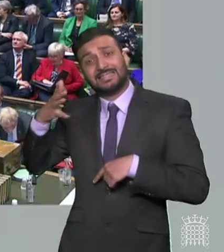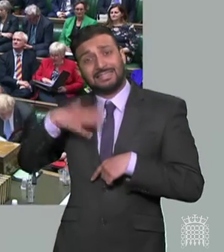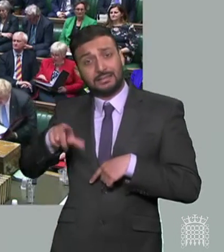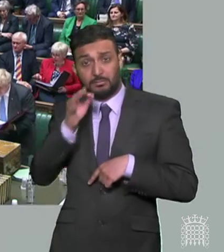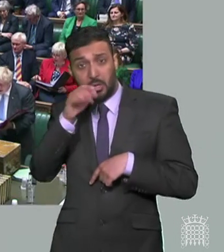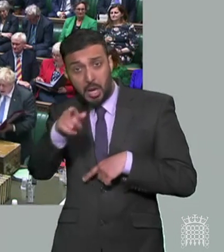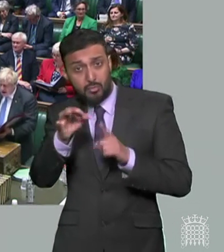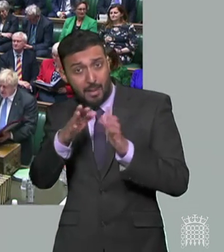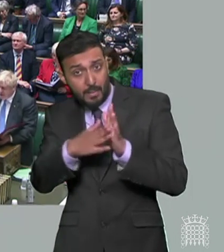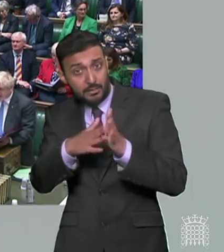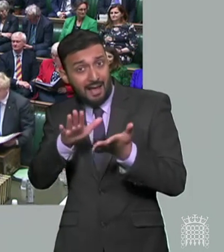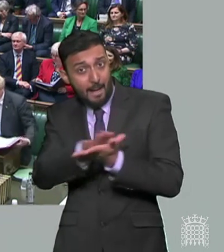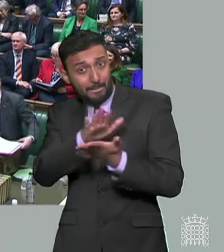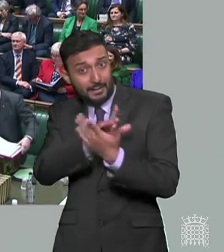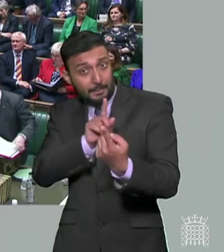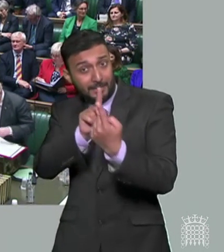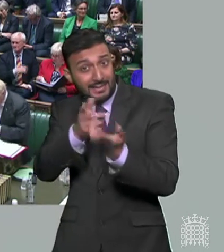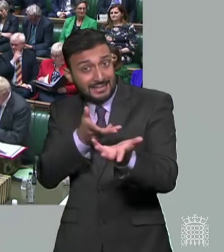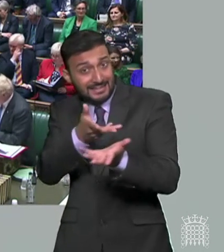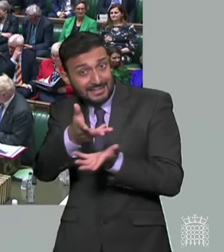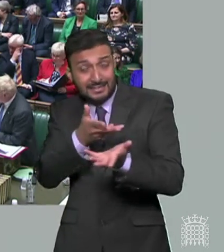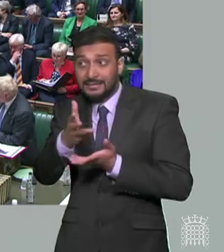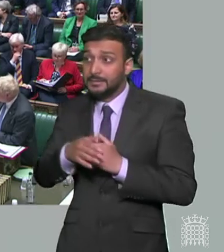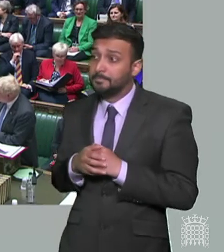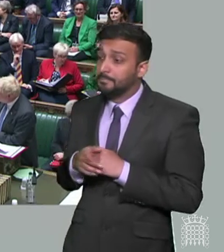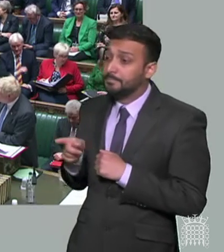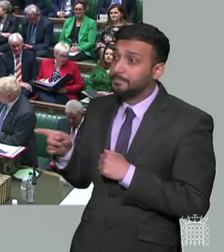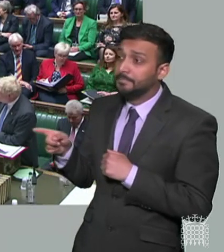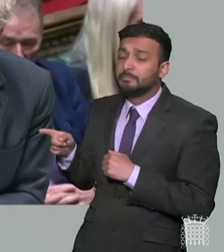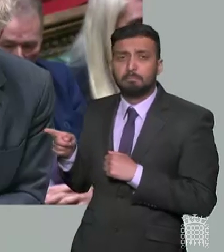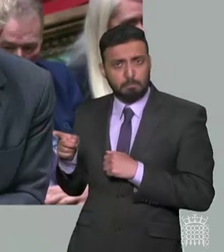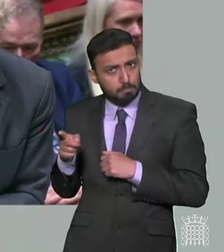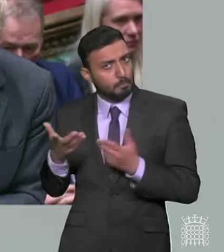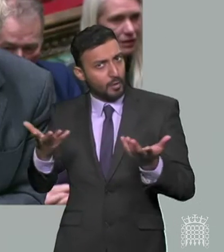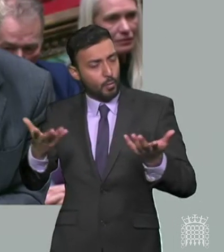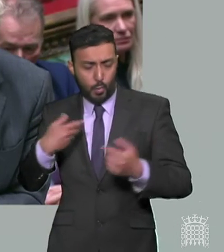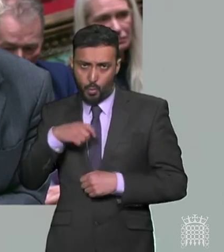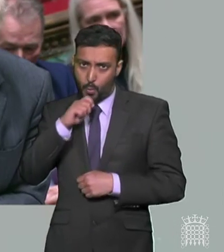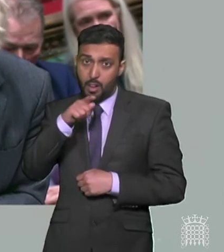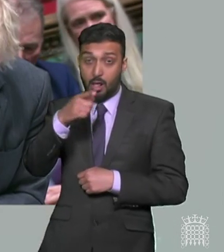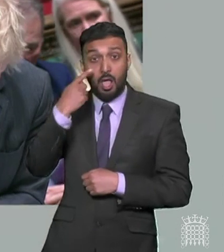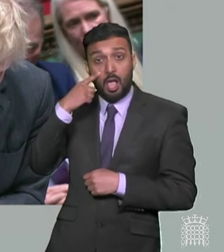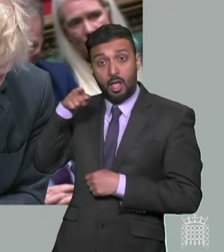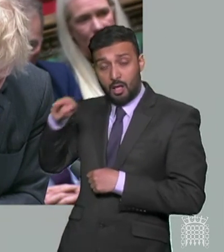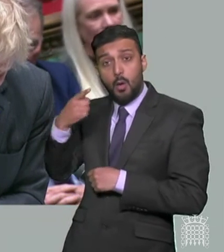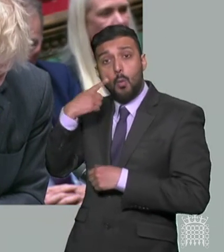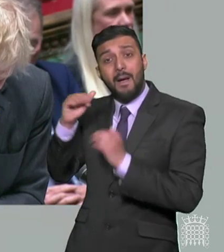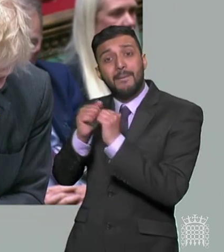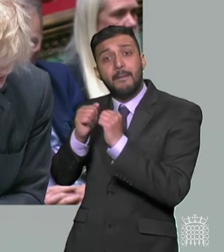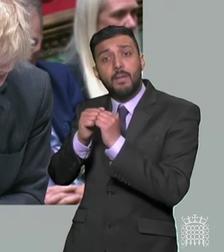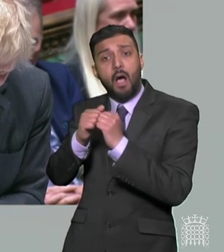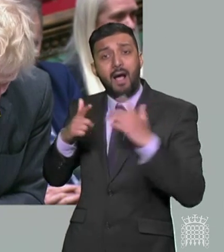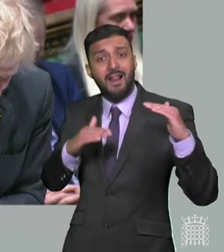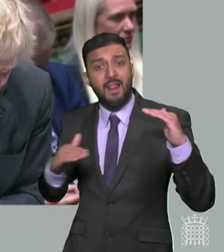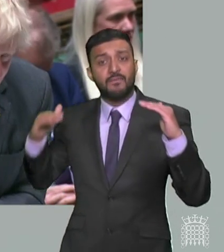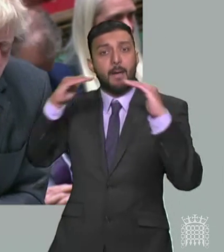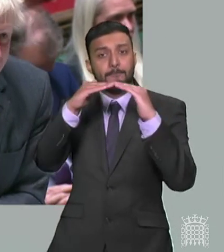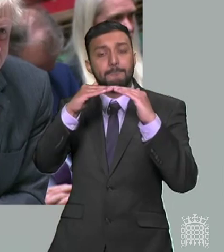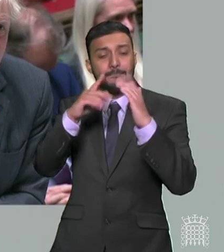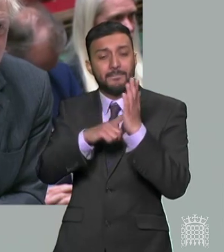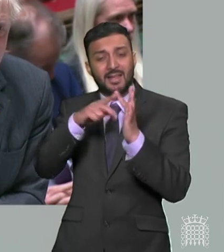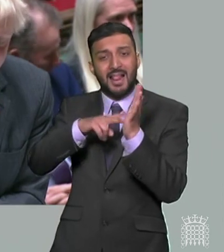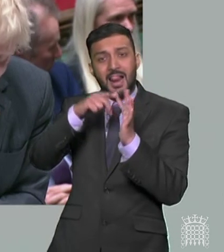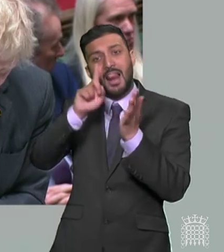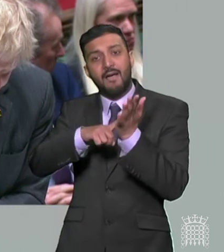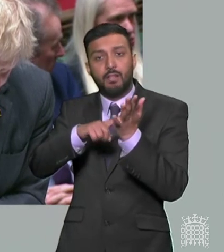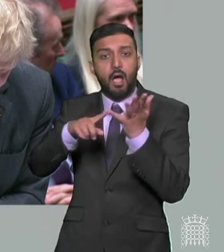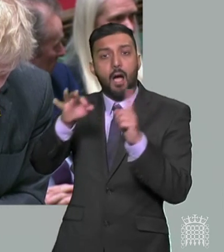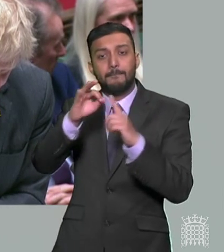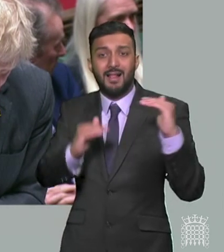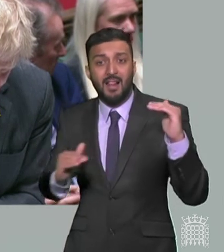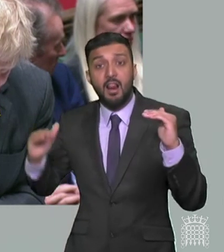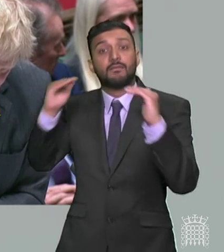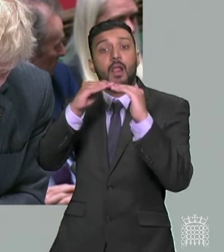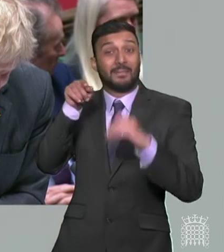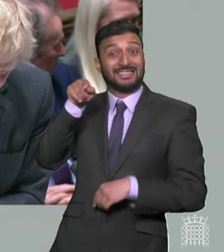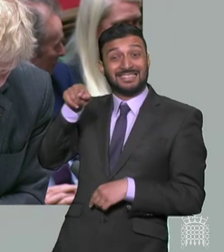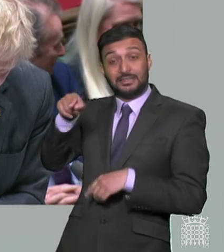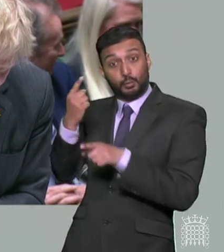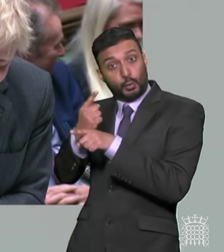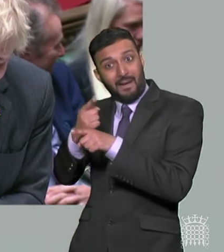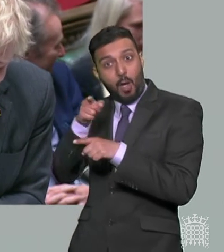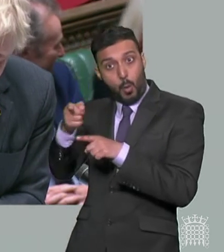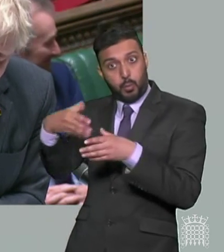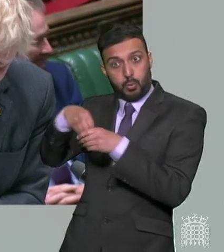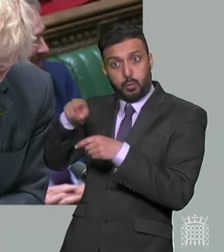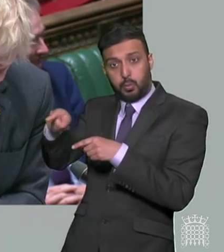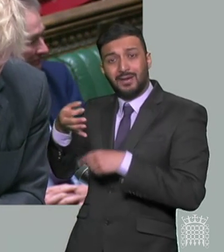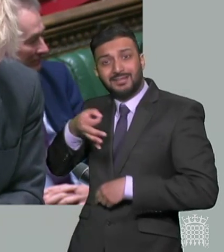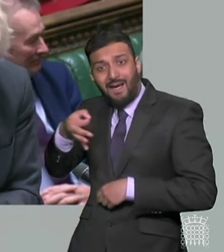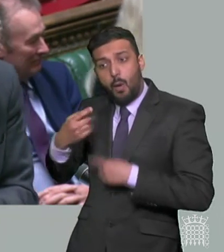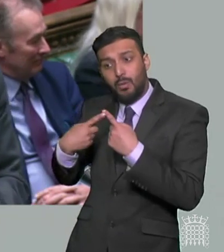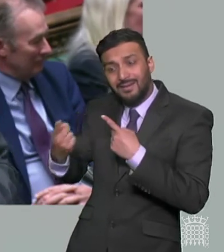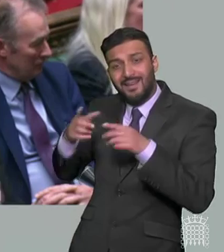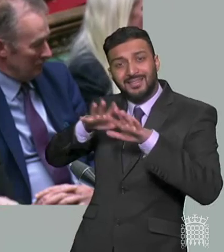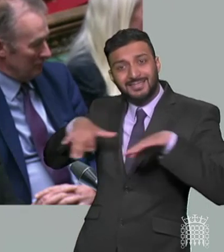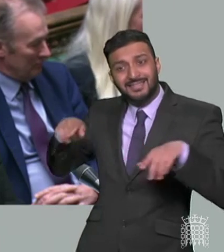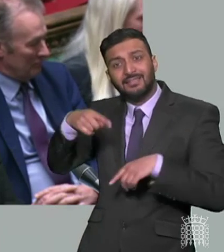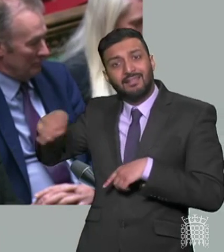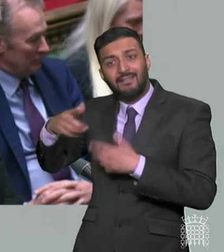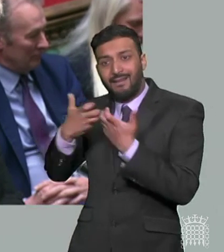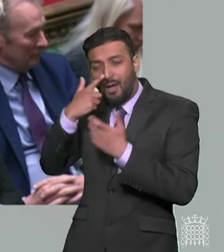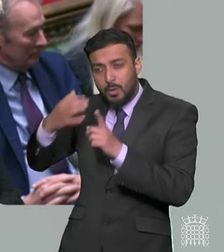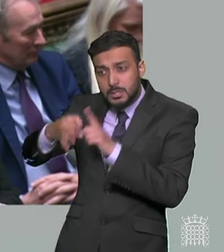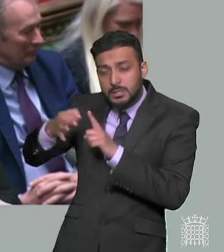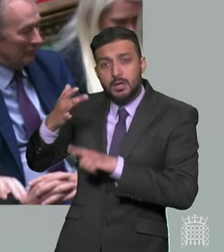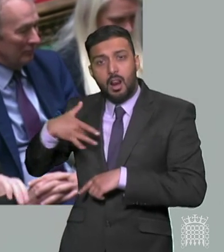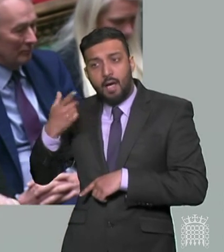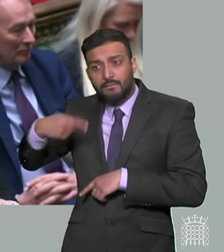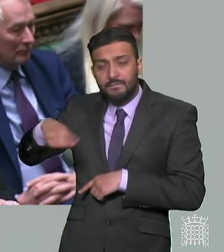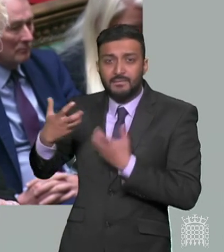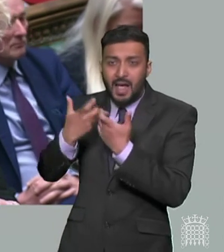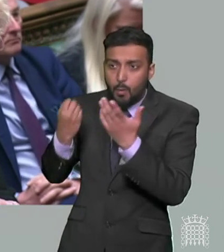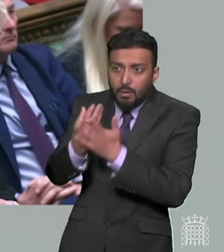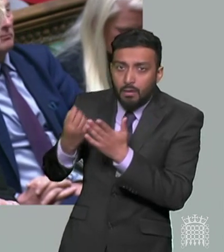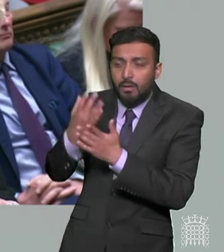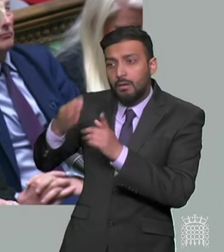Yes indeed, and if my honourable Friend looks at the levelling-up White Paper she will find that it is clearly directed at enhancing and improving the lives of people in our coastal communities, tilting resource and attention to those fantastic communities.